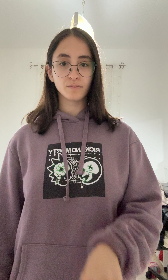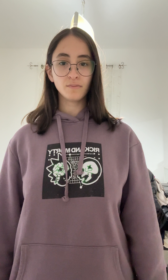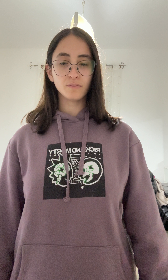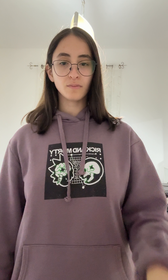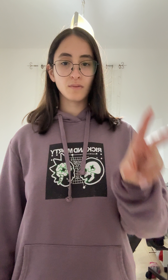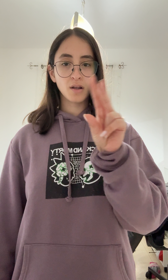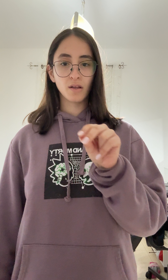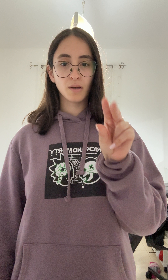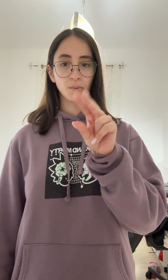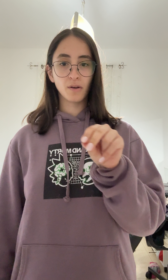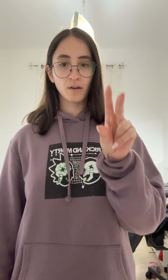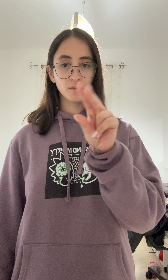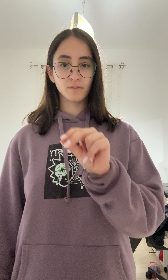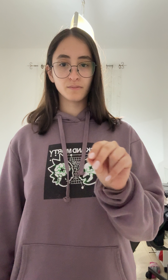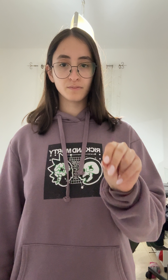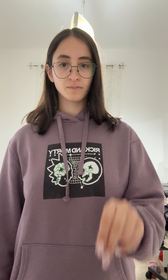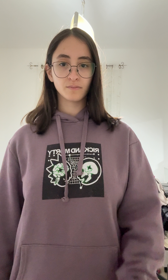לדבר